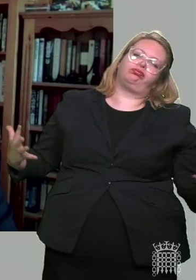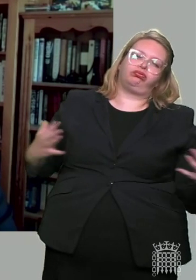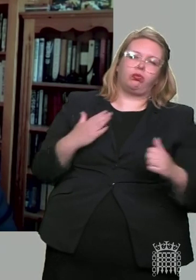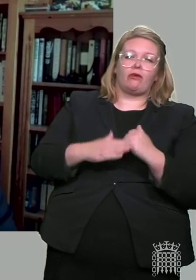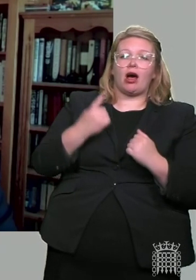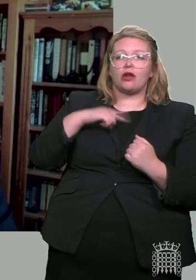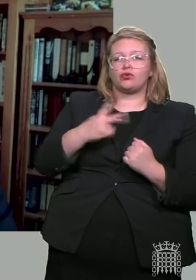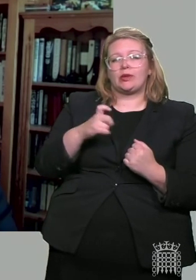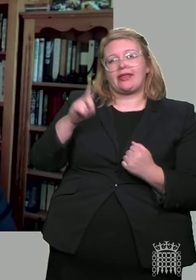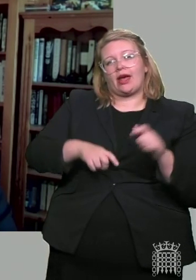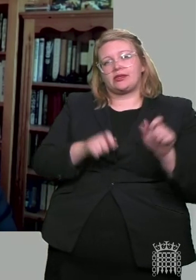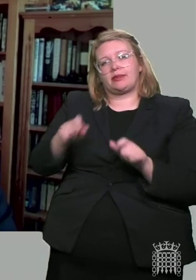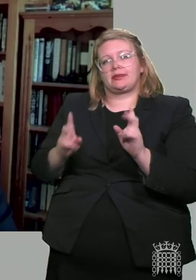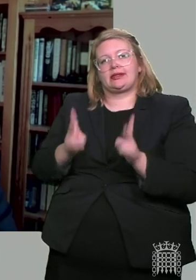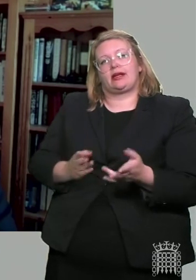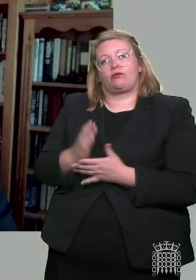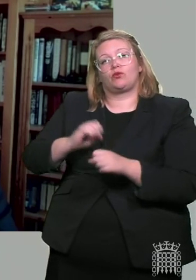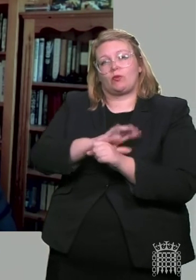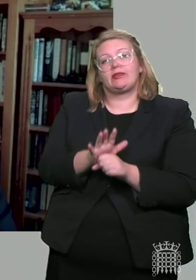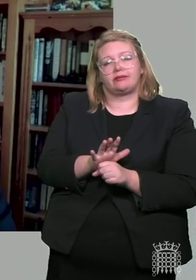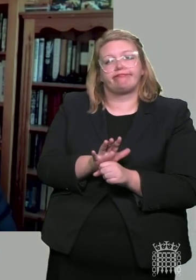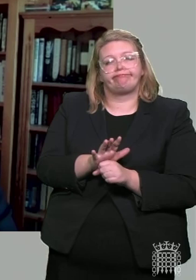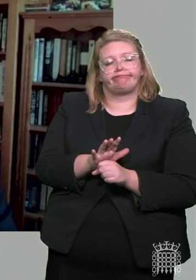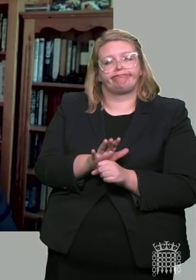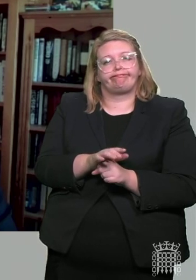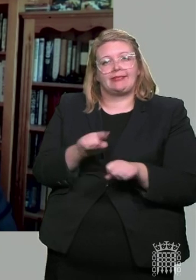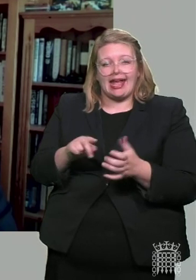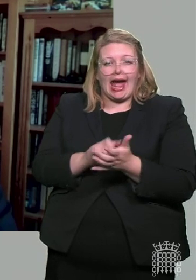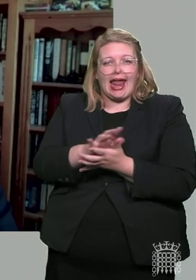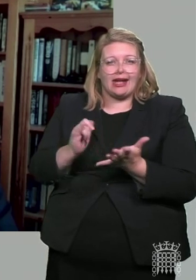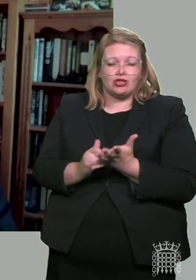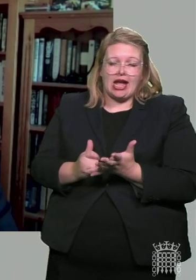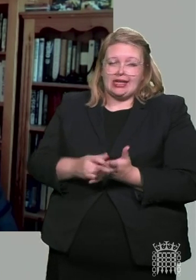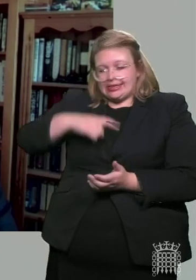NHS staff have given their all, fighting to keep people alive.